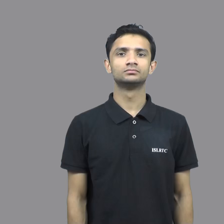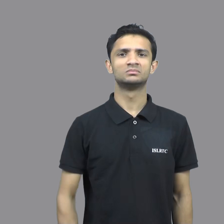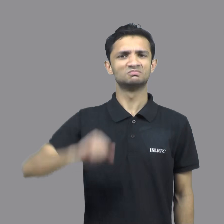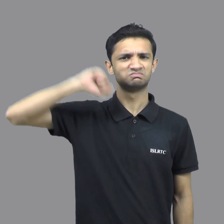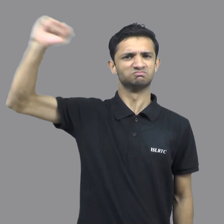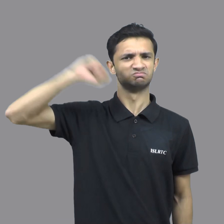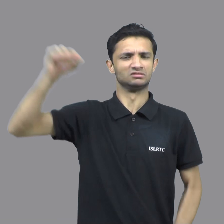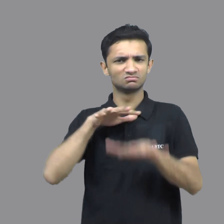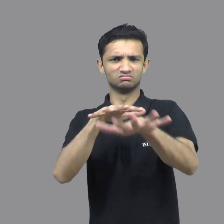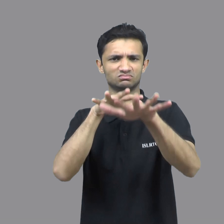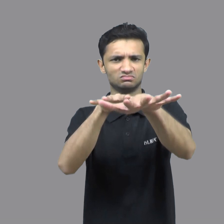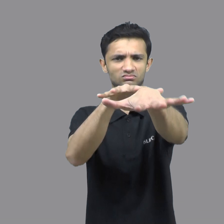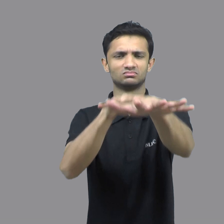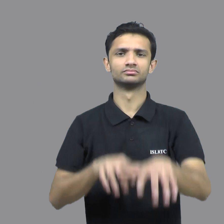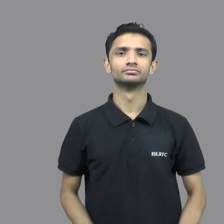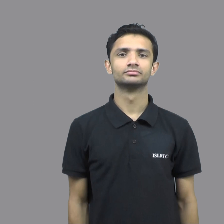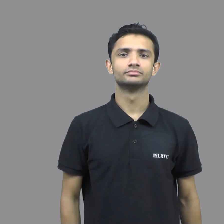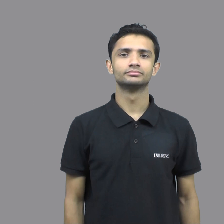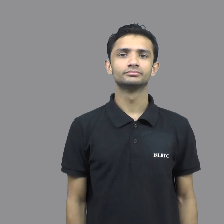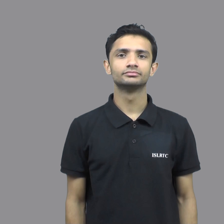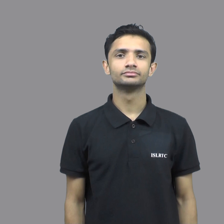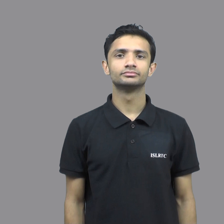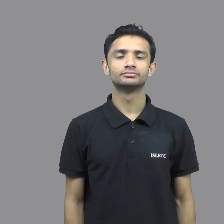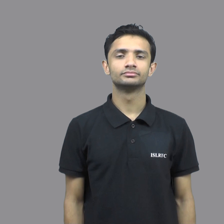Public Protest